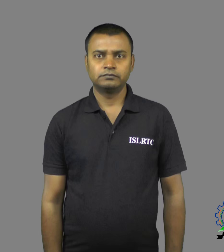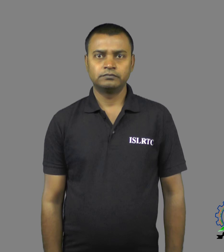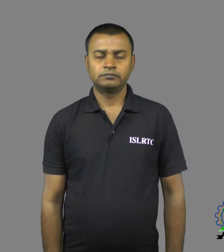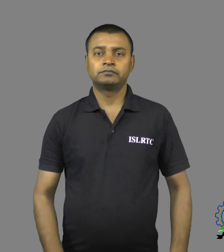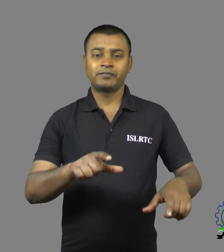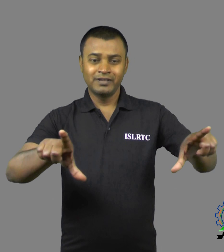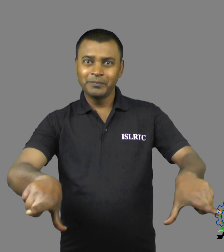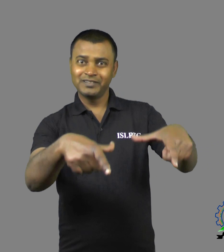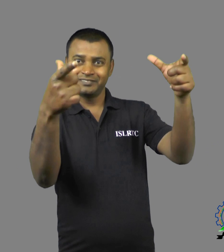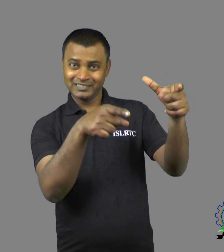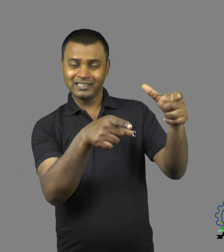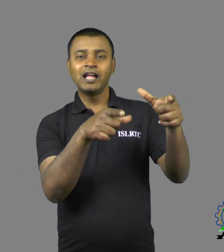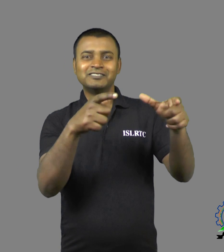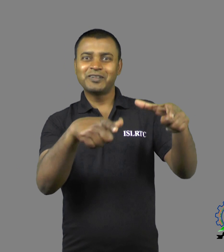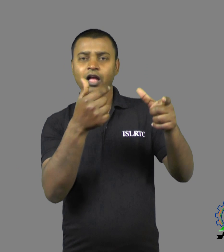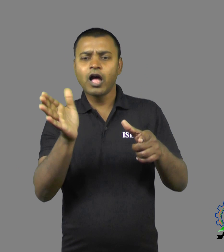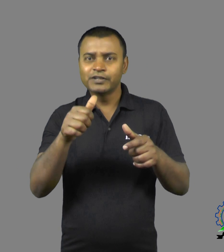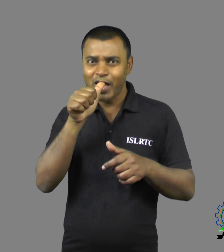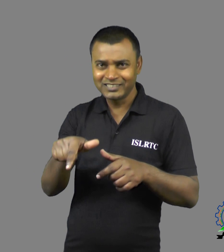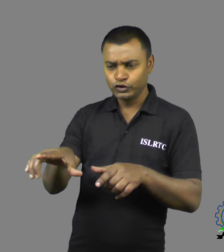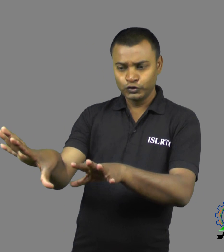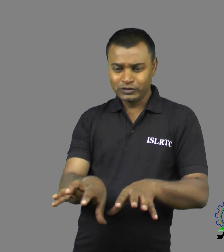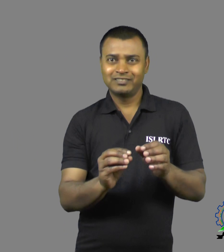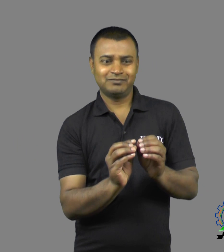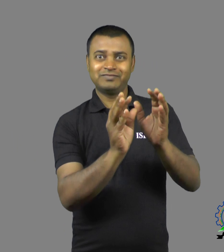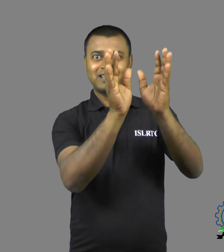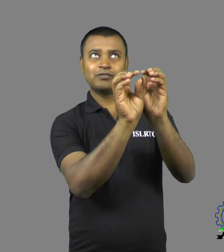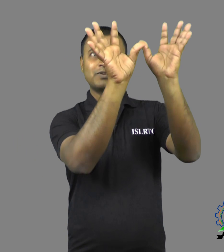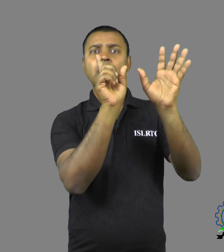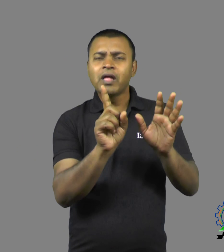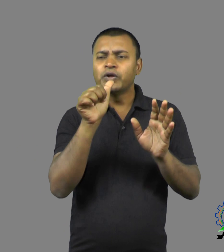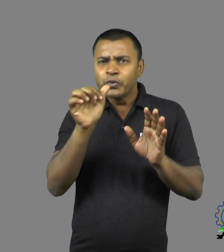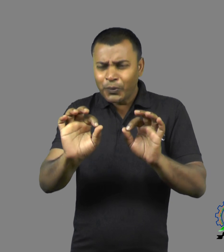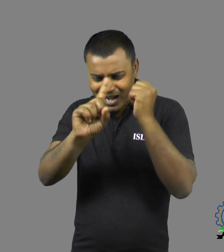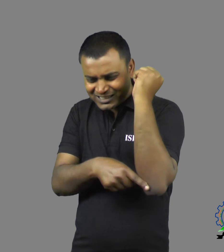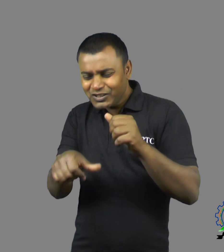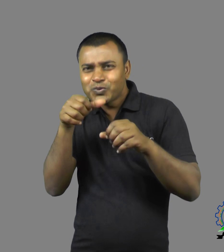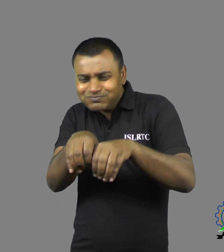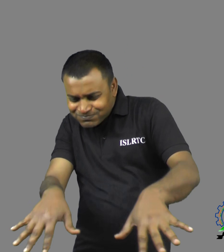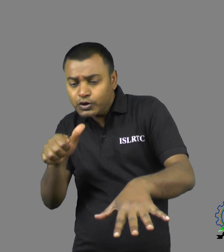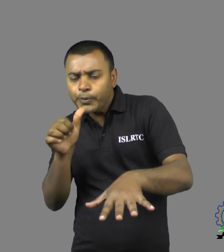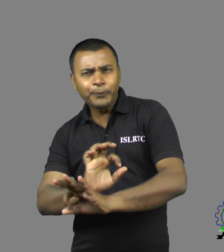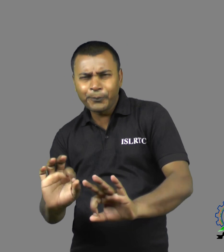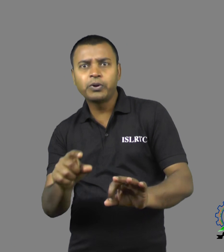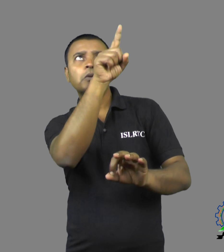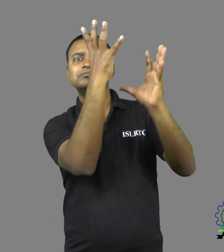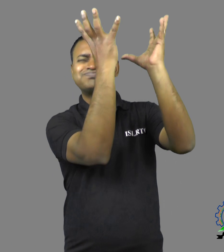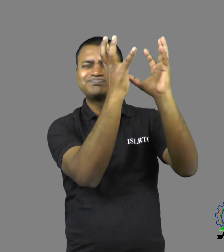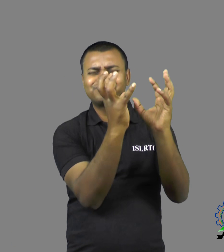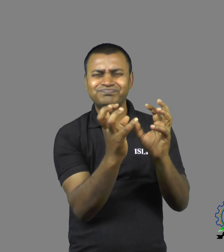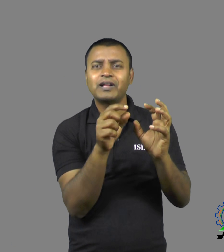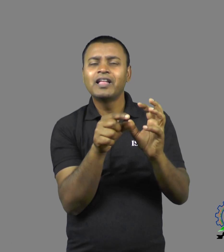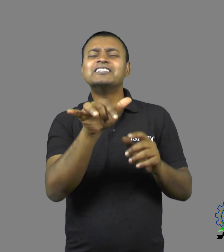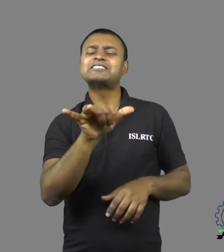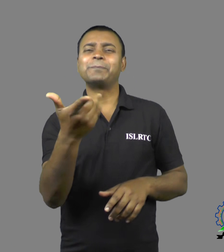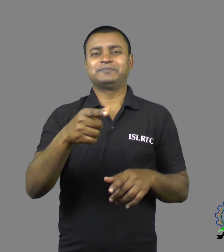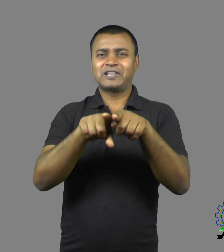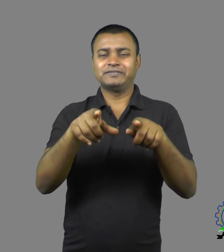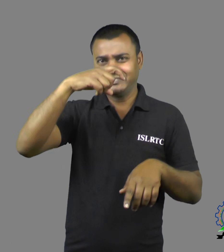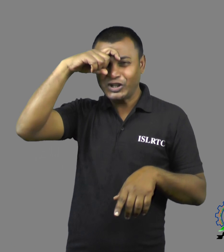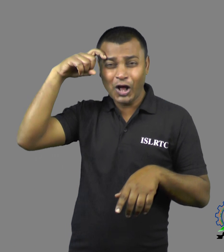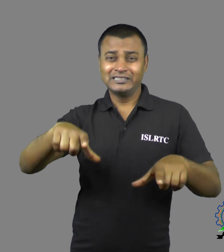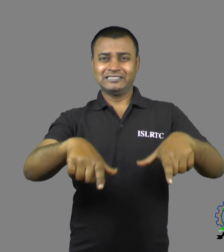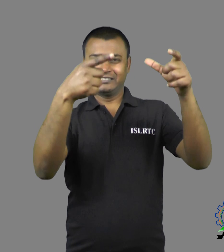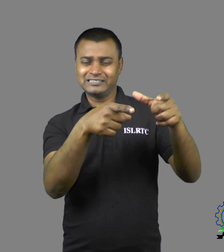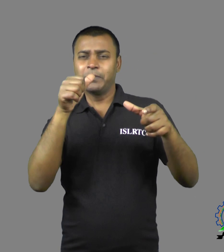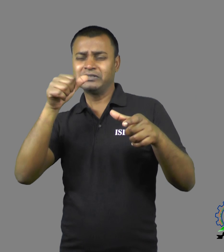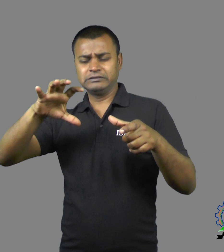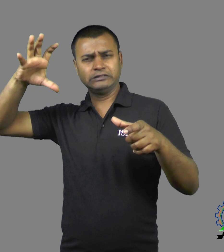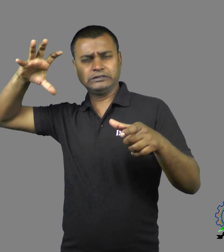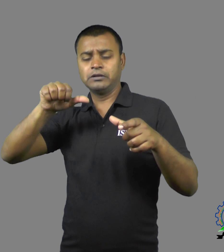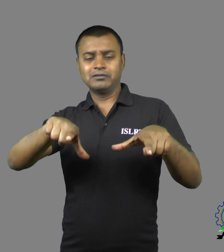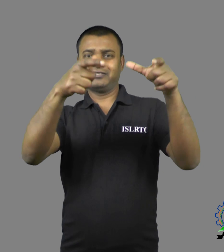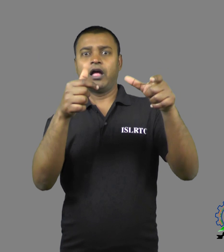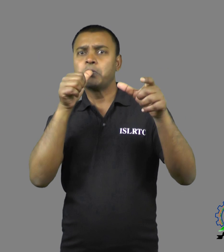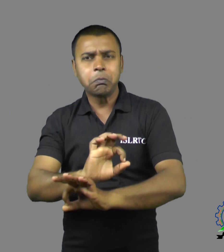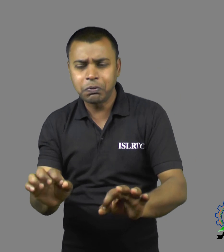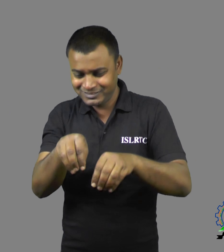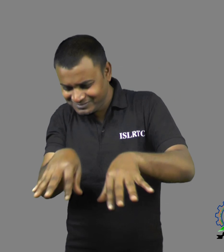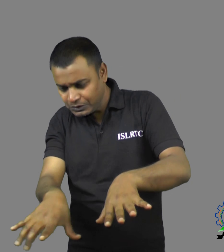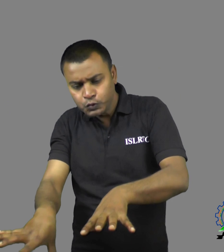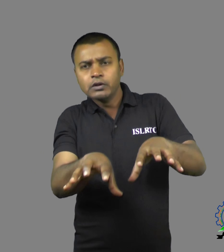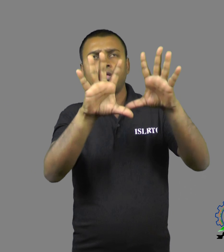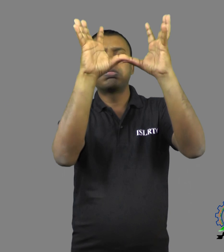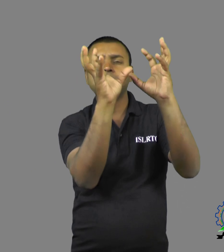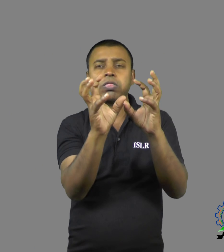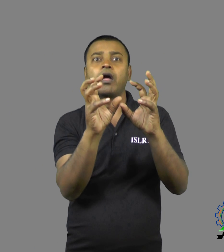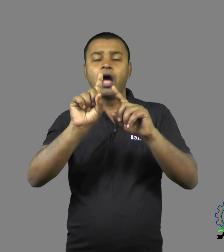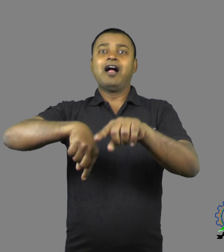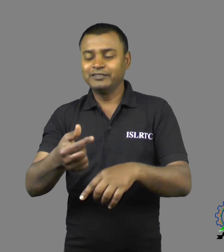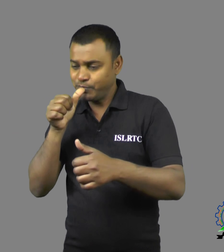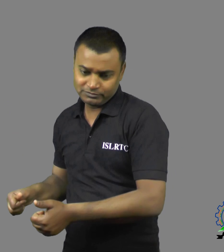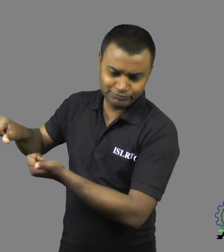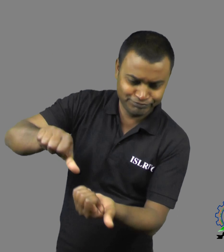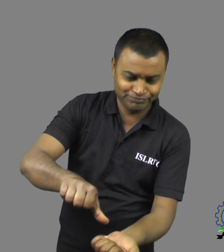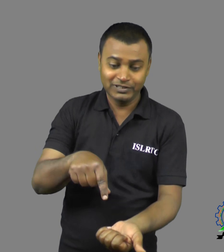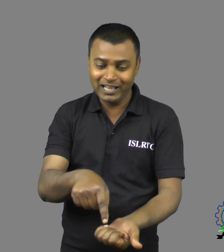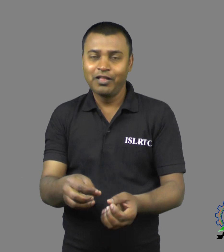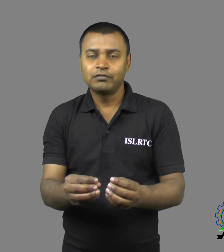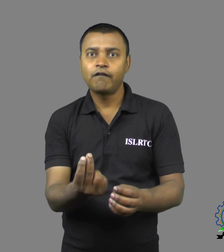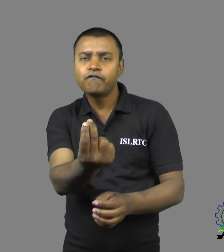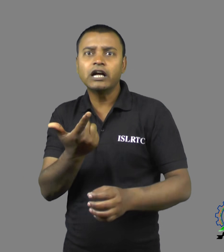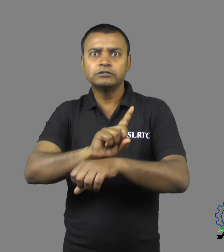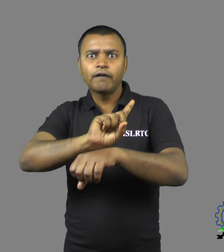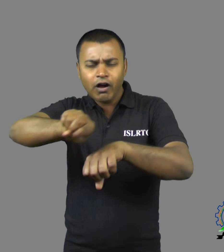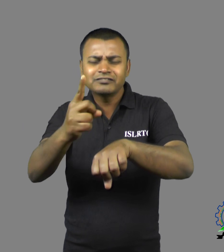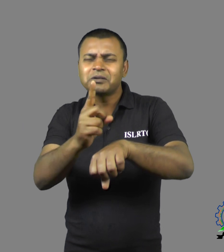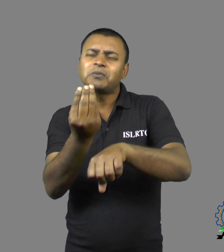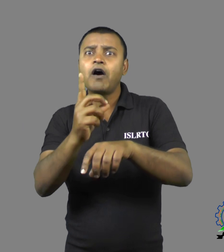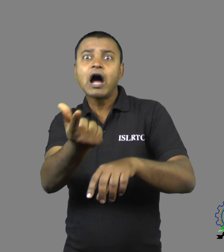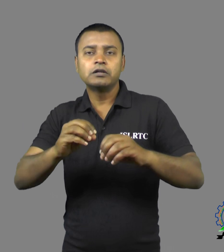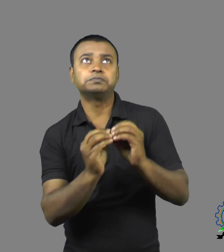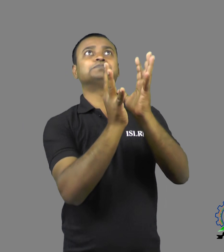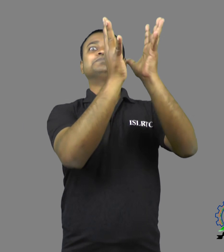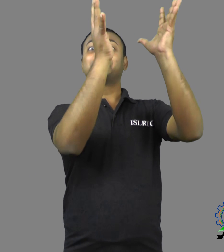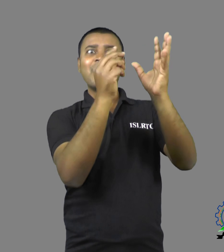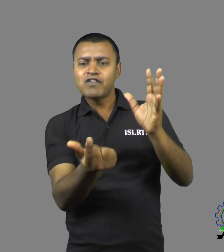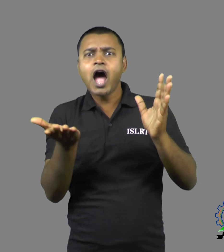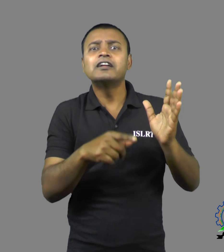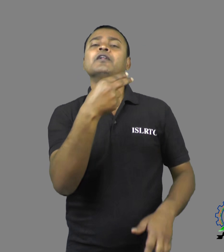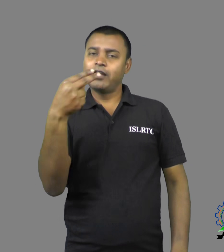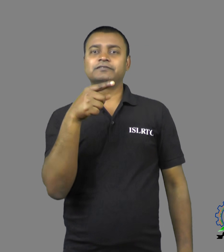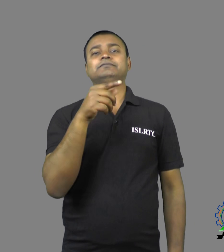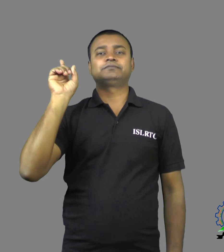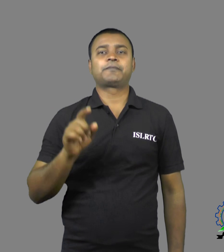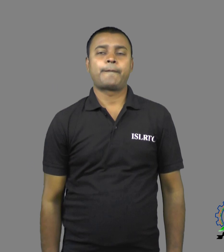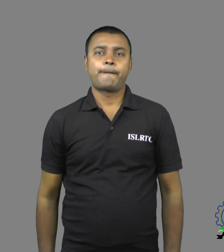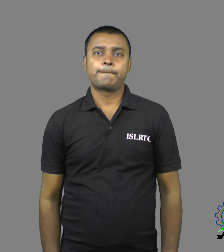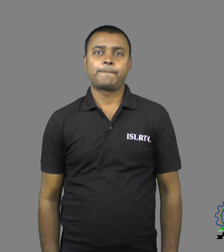Active Absorption